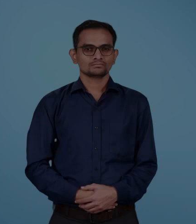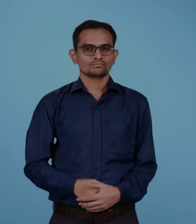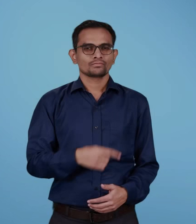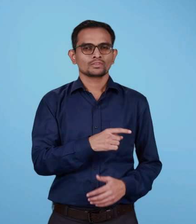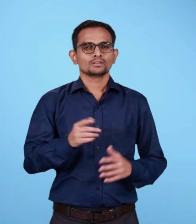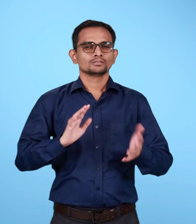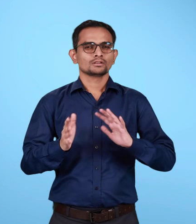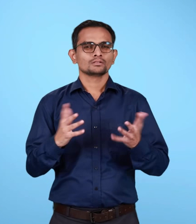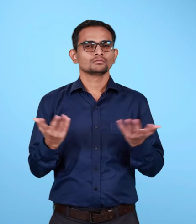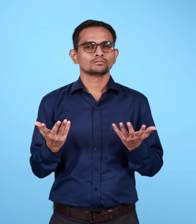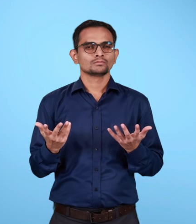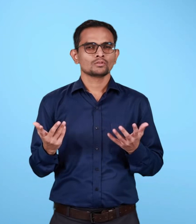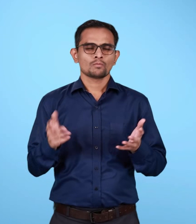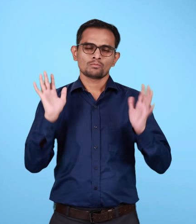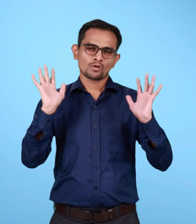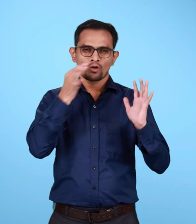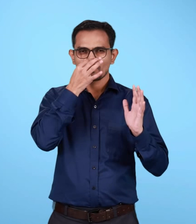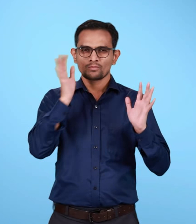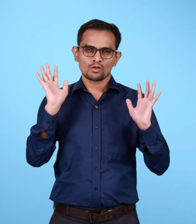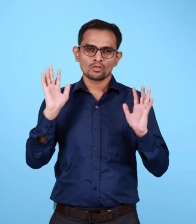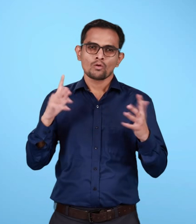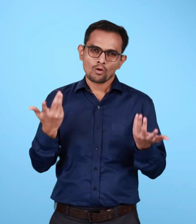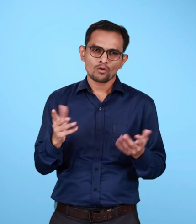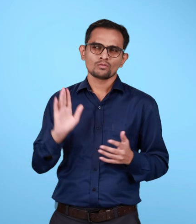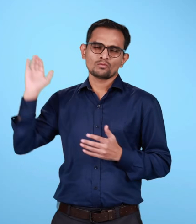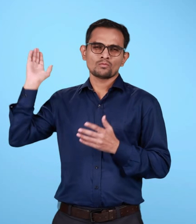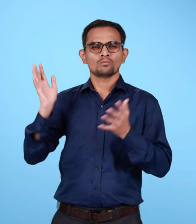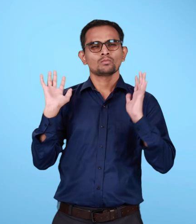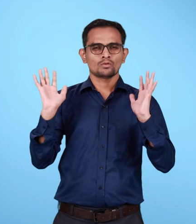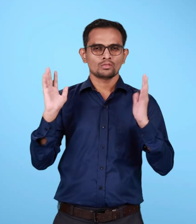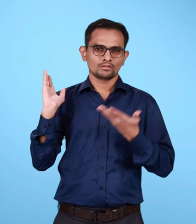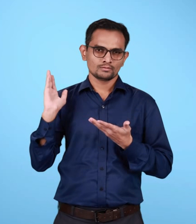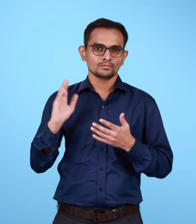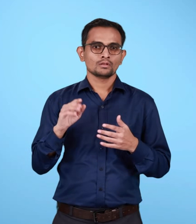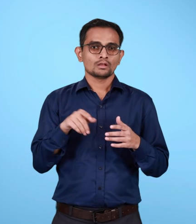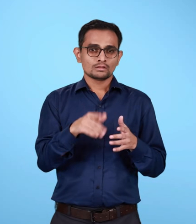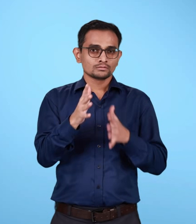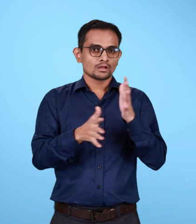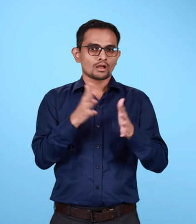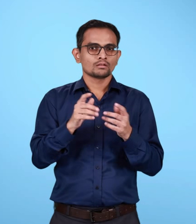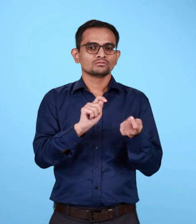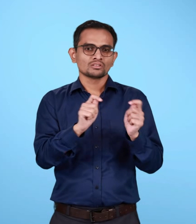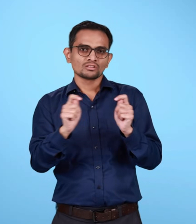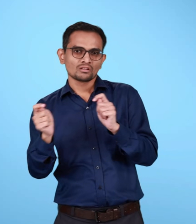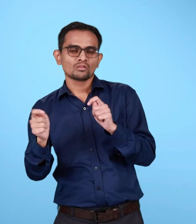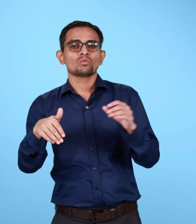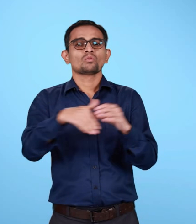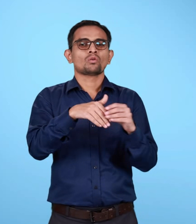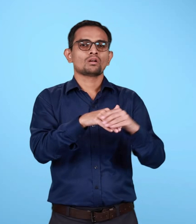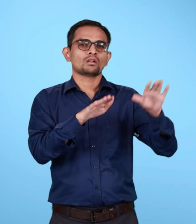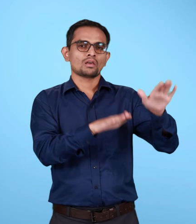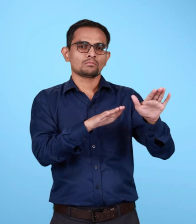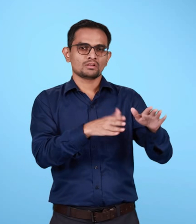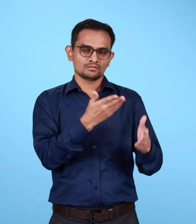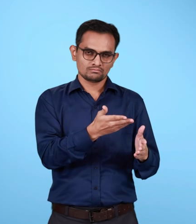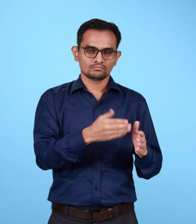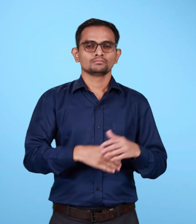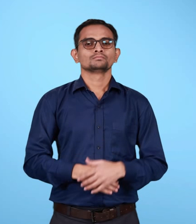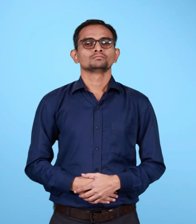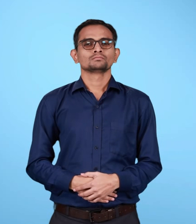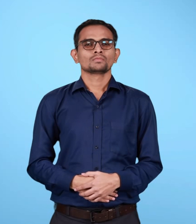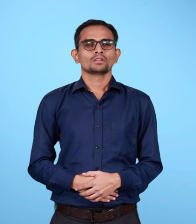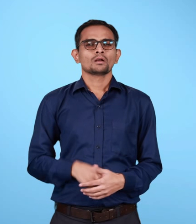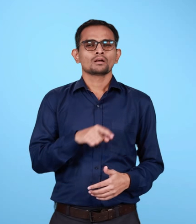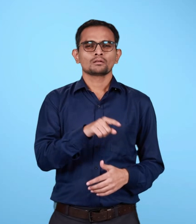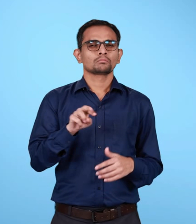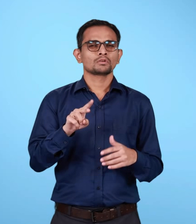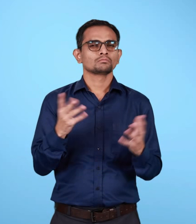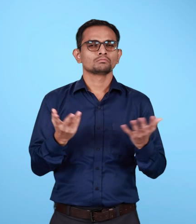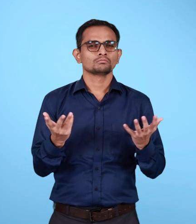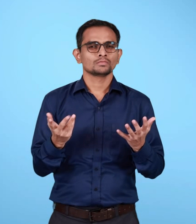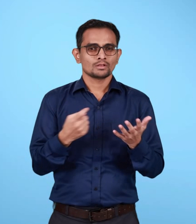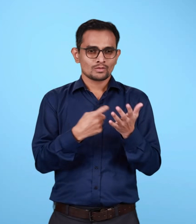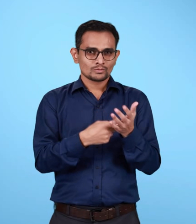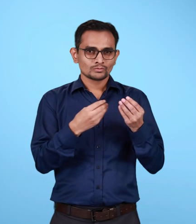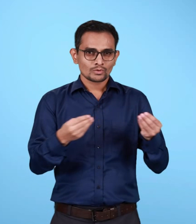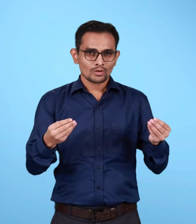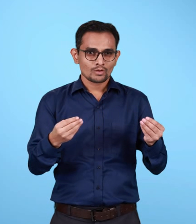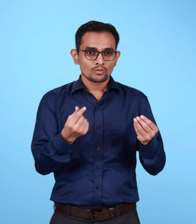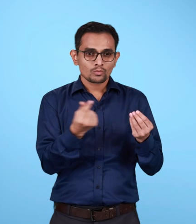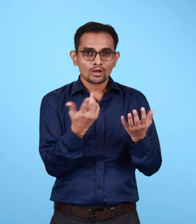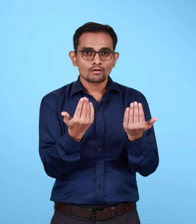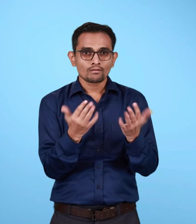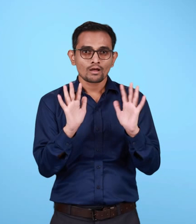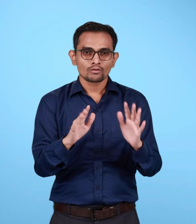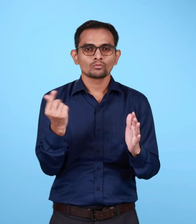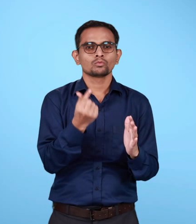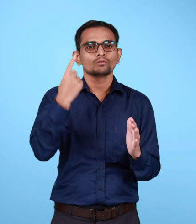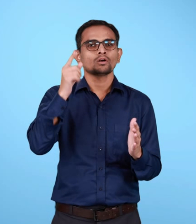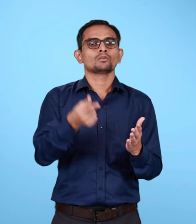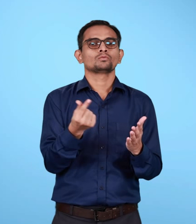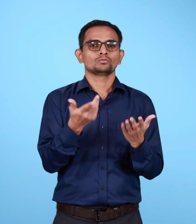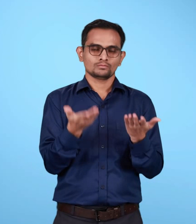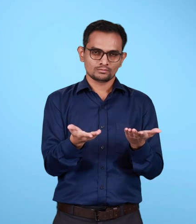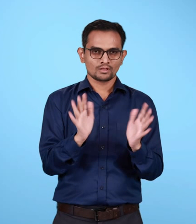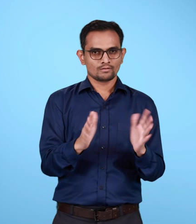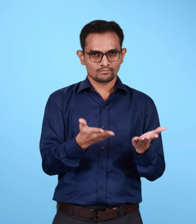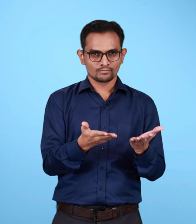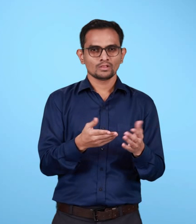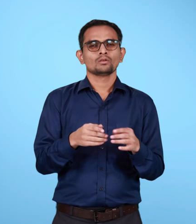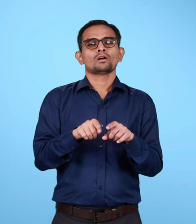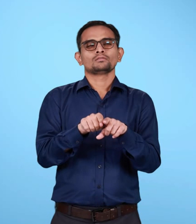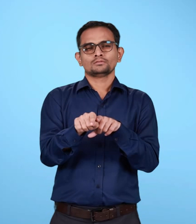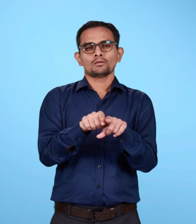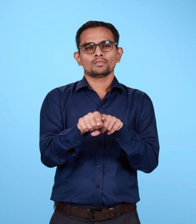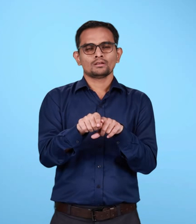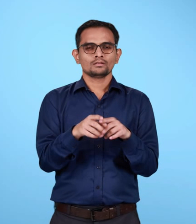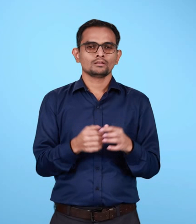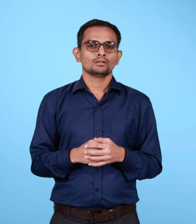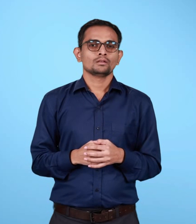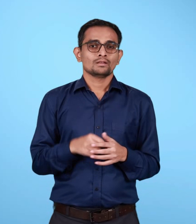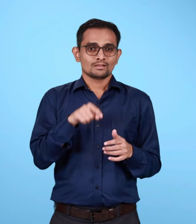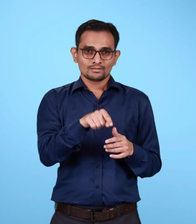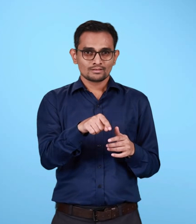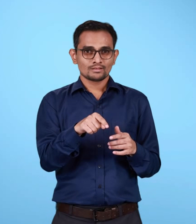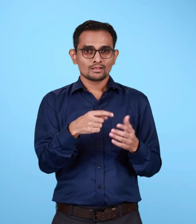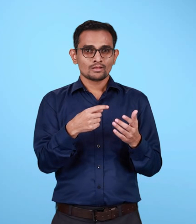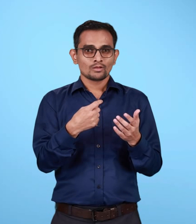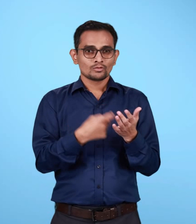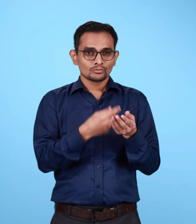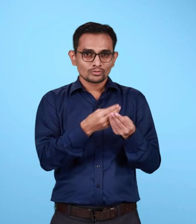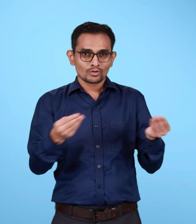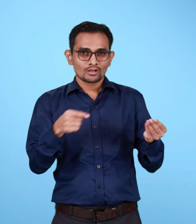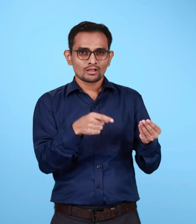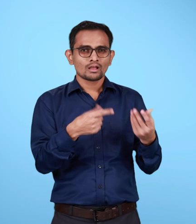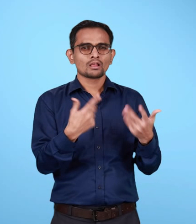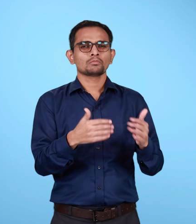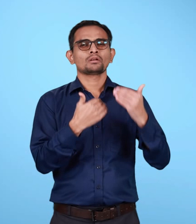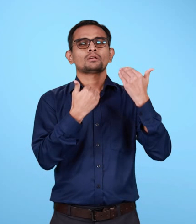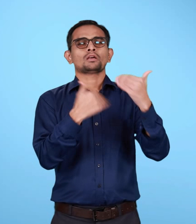Stock (of resource) This sign refers to stock. It is the amount of resources available for use. For example, non-renewable resources are those which